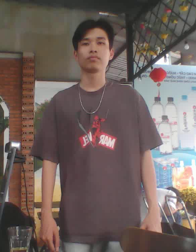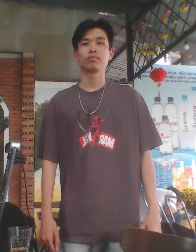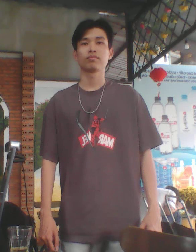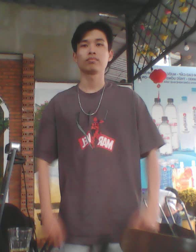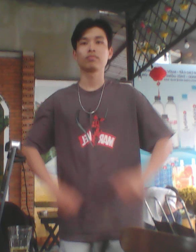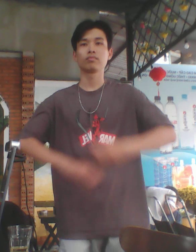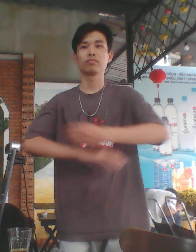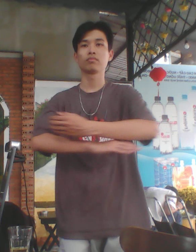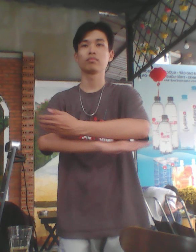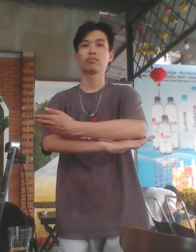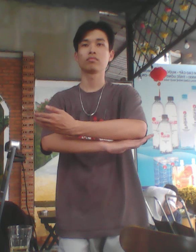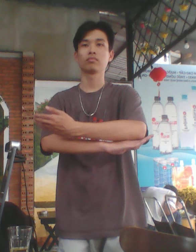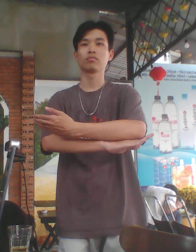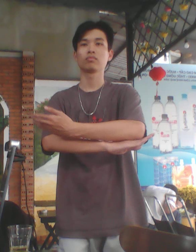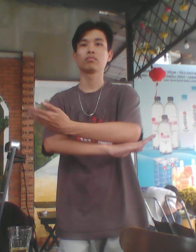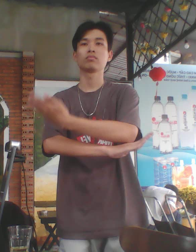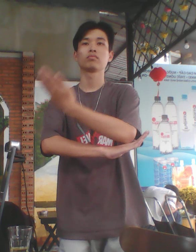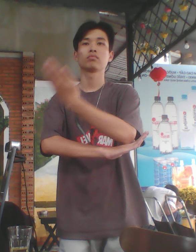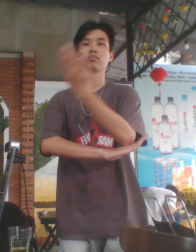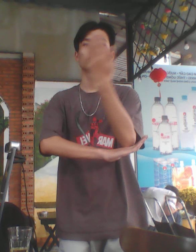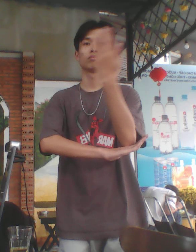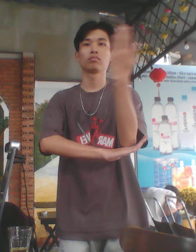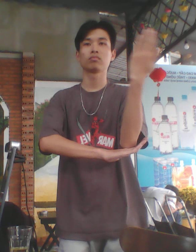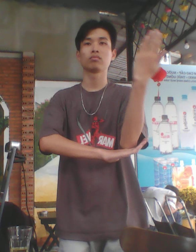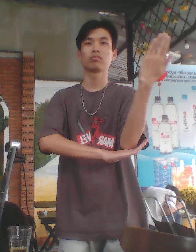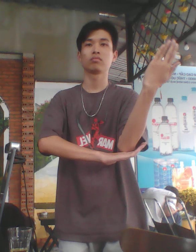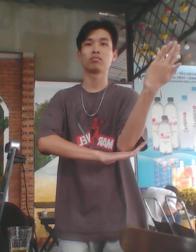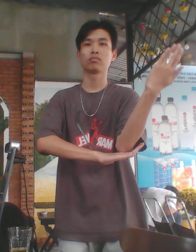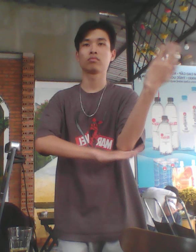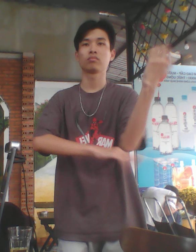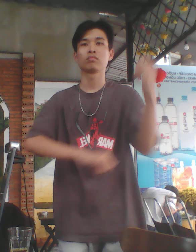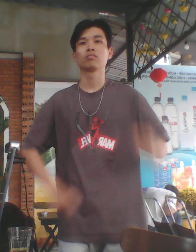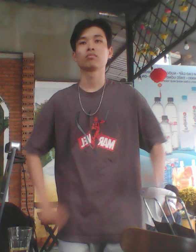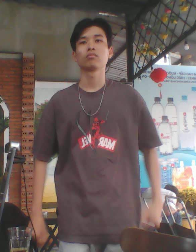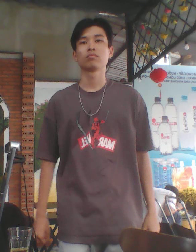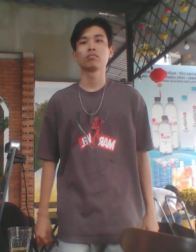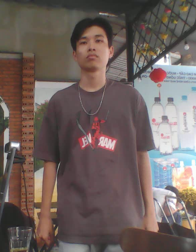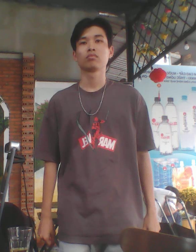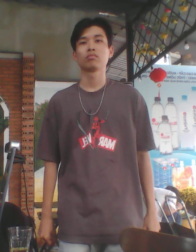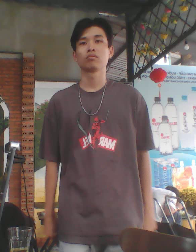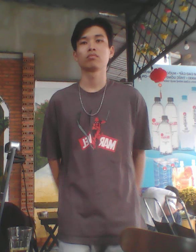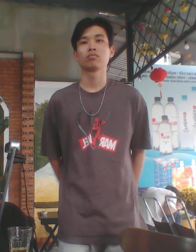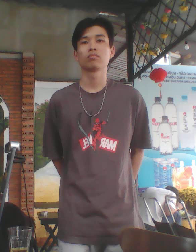buổi sáng